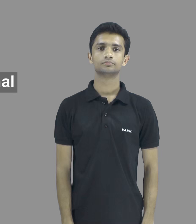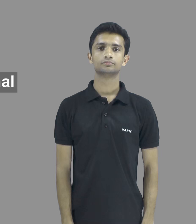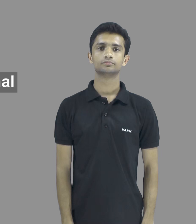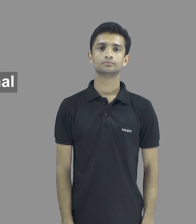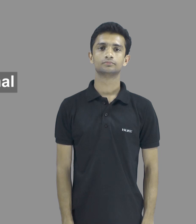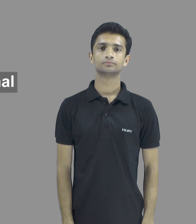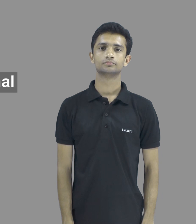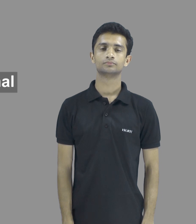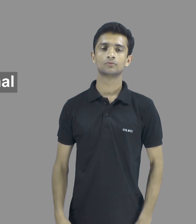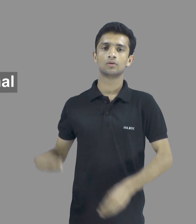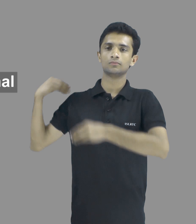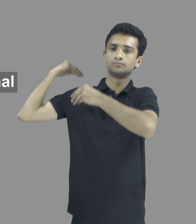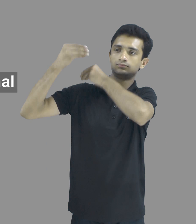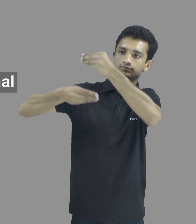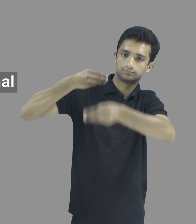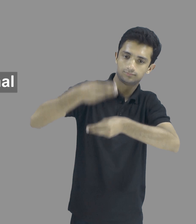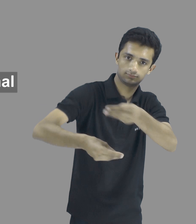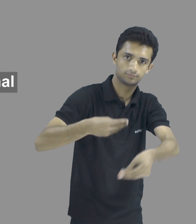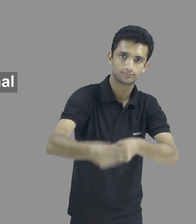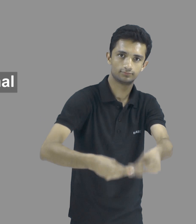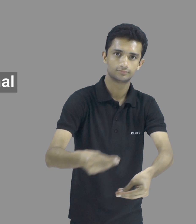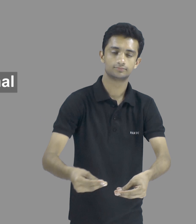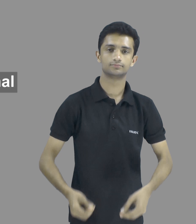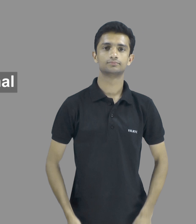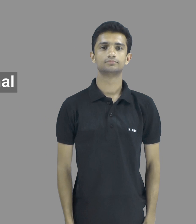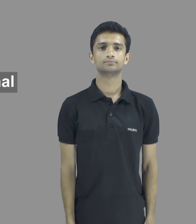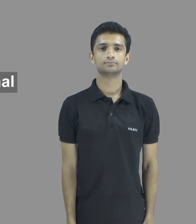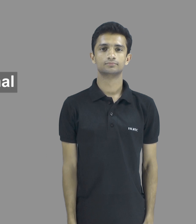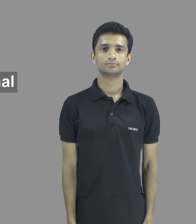Traditional